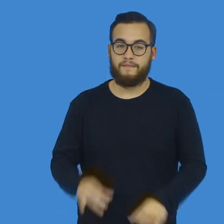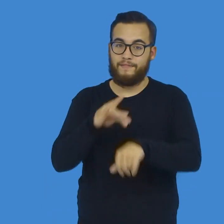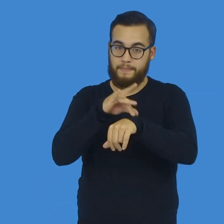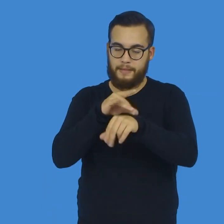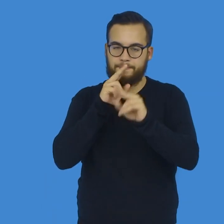enfermo